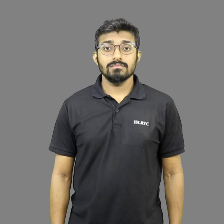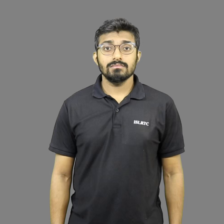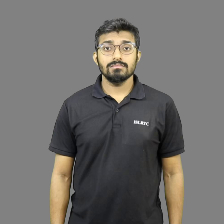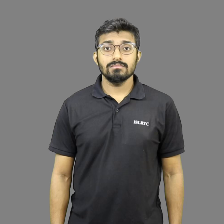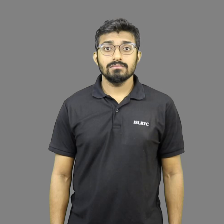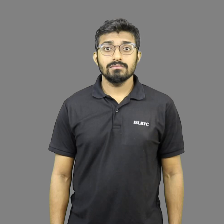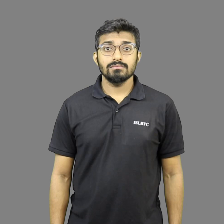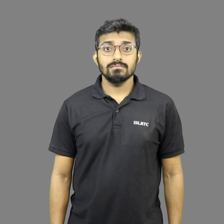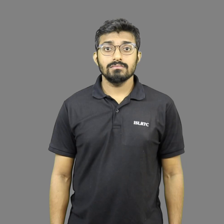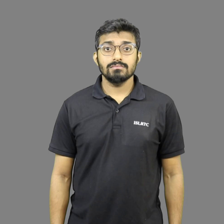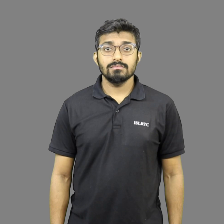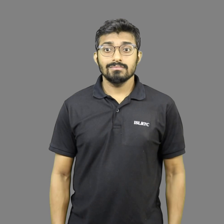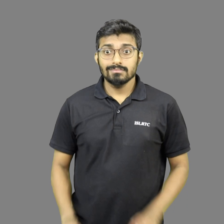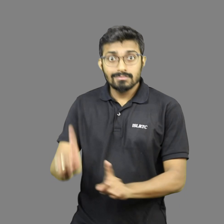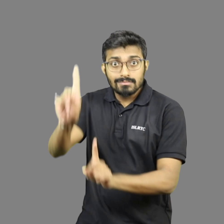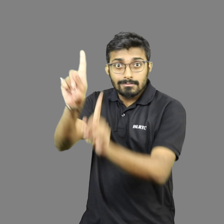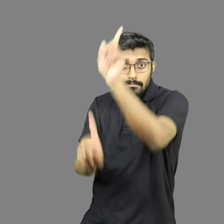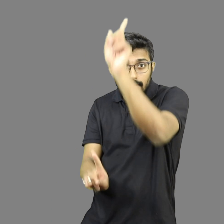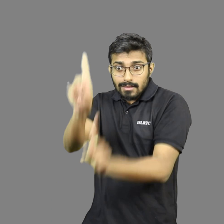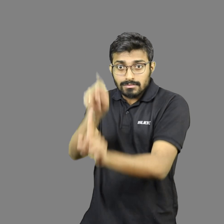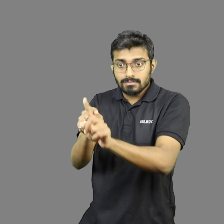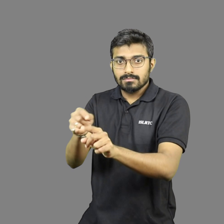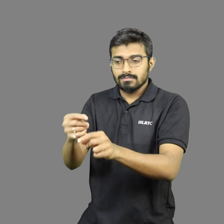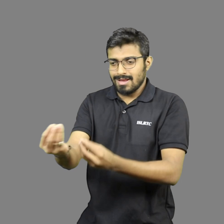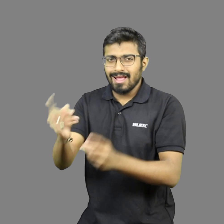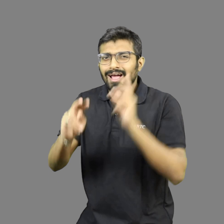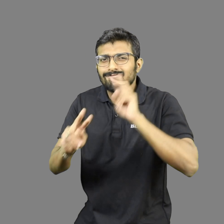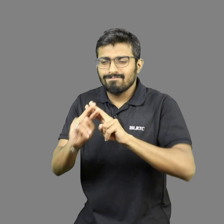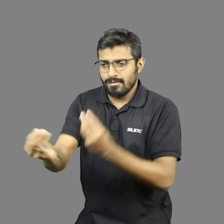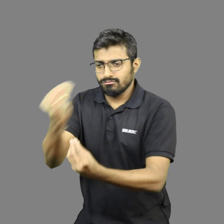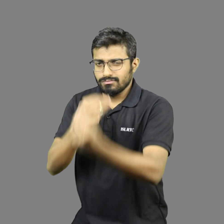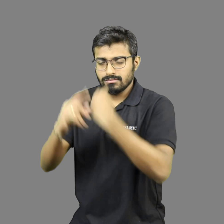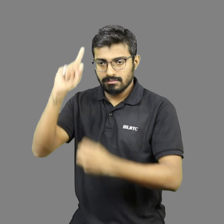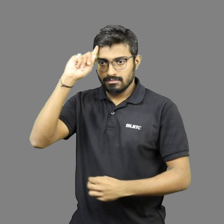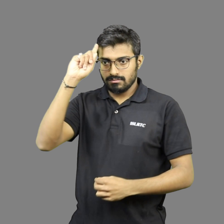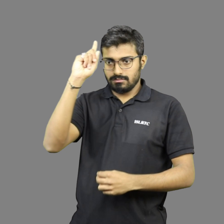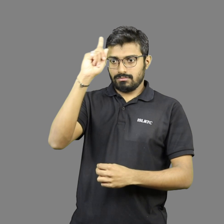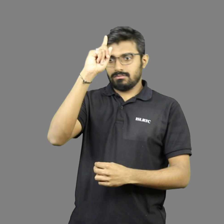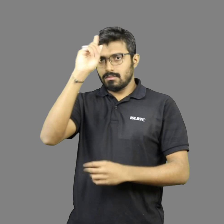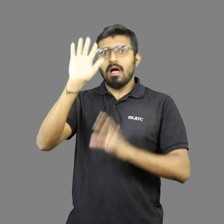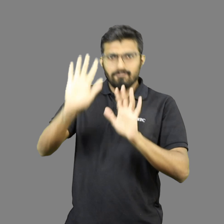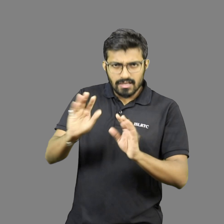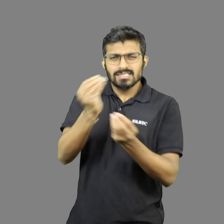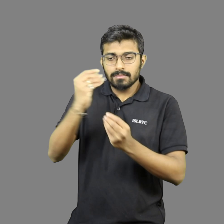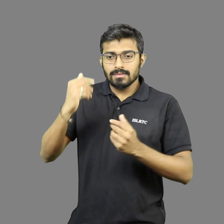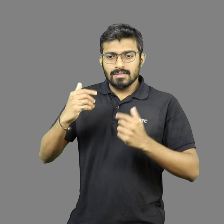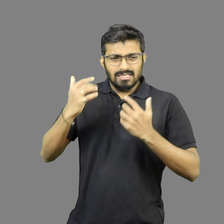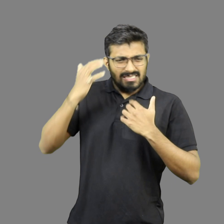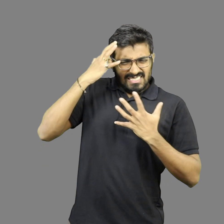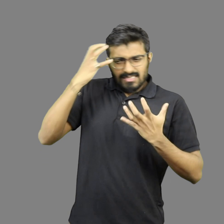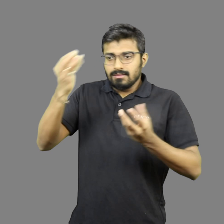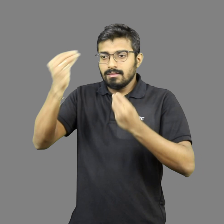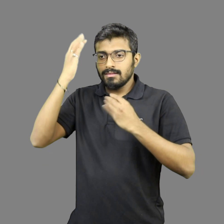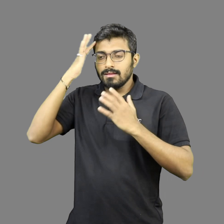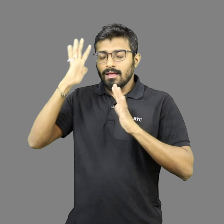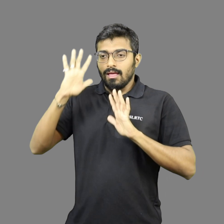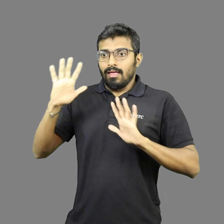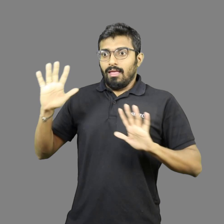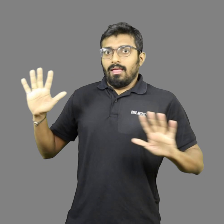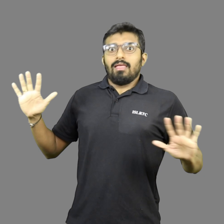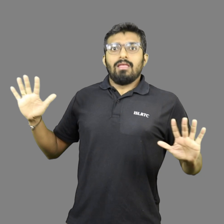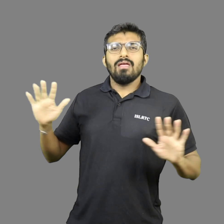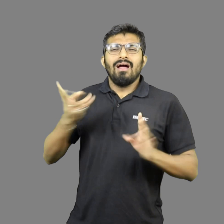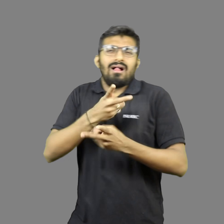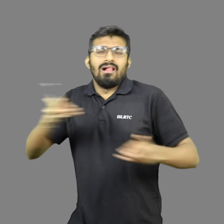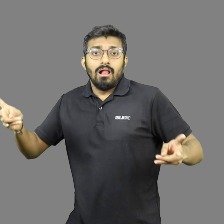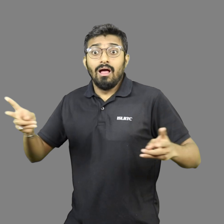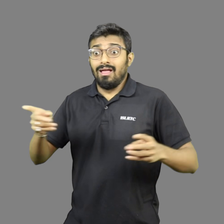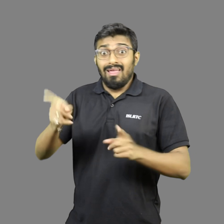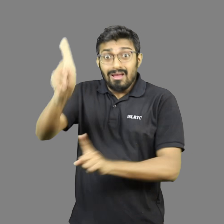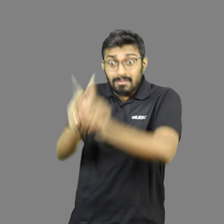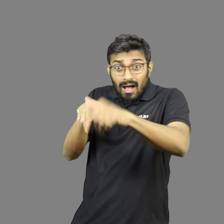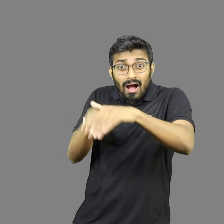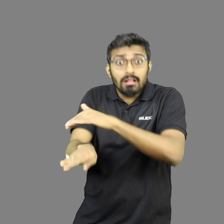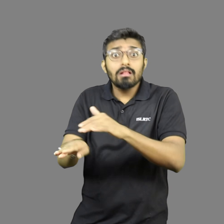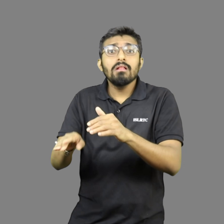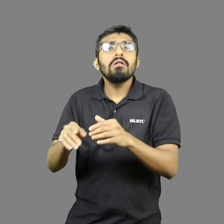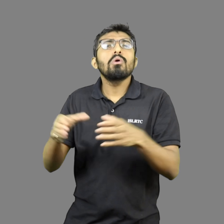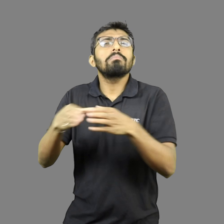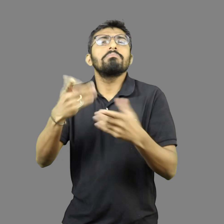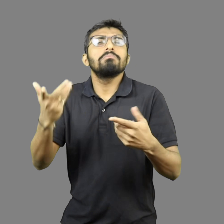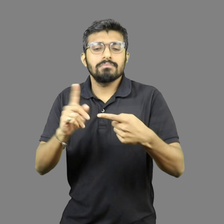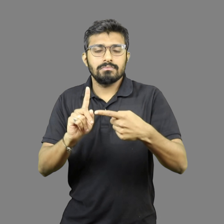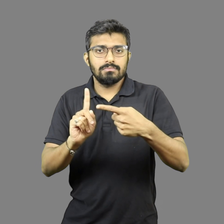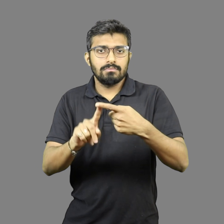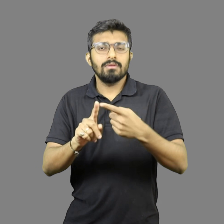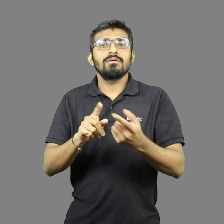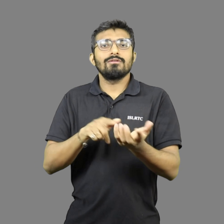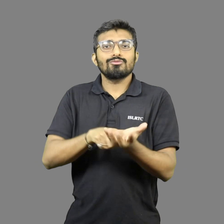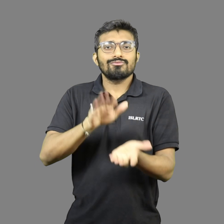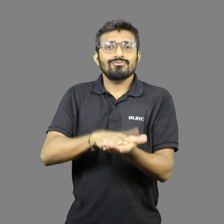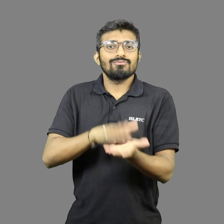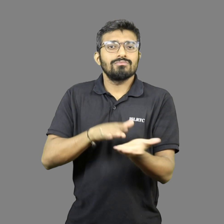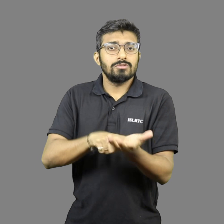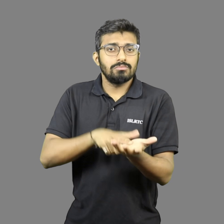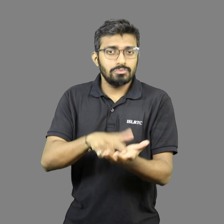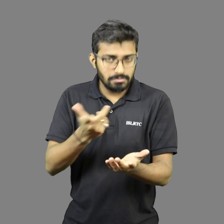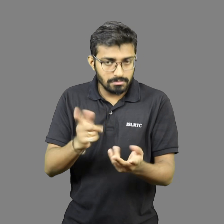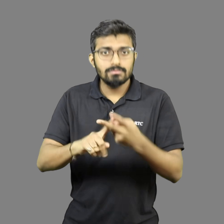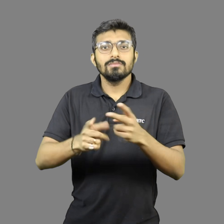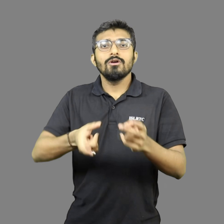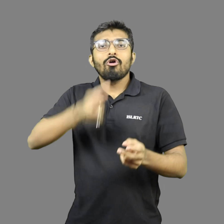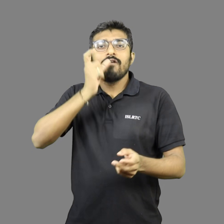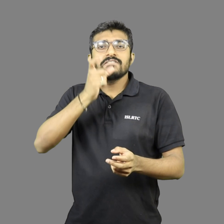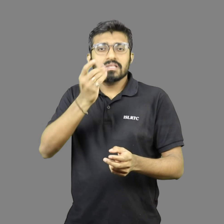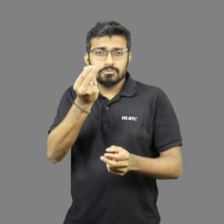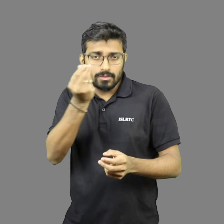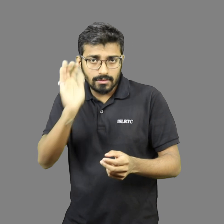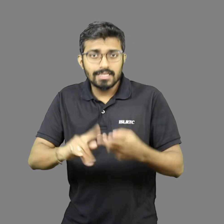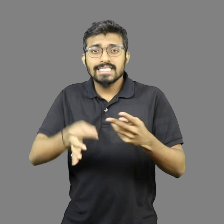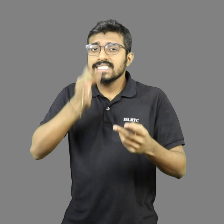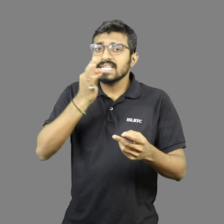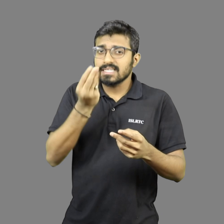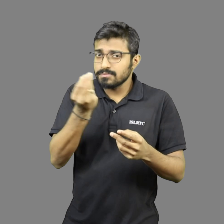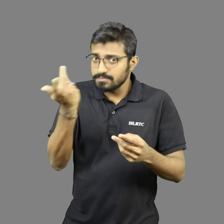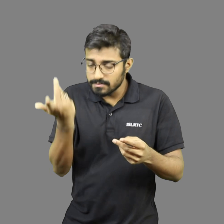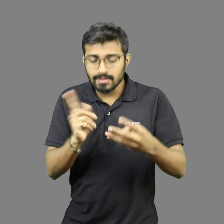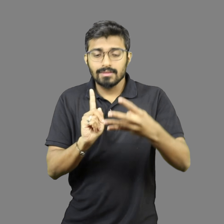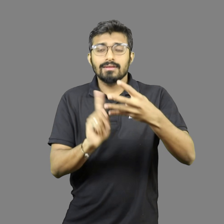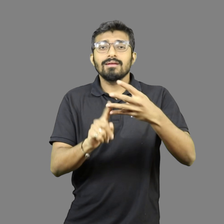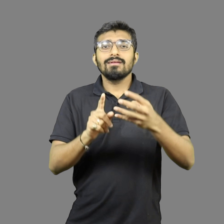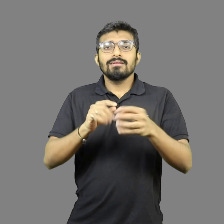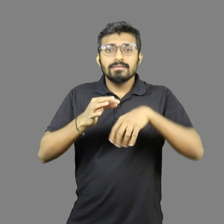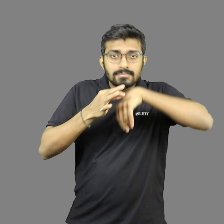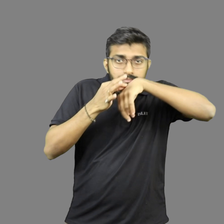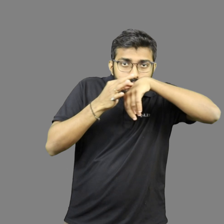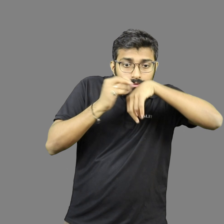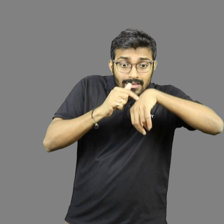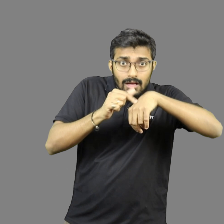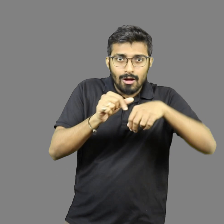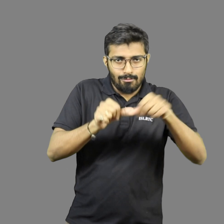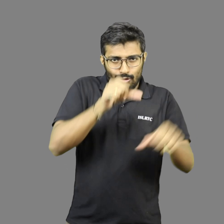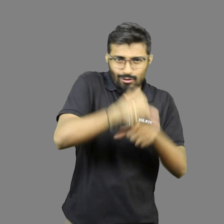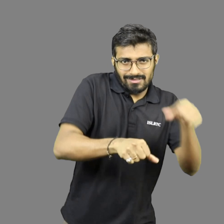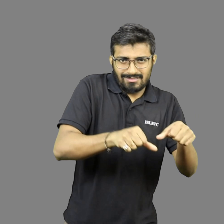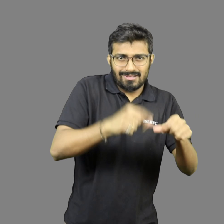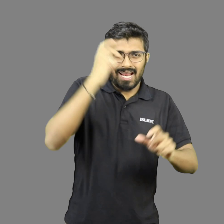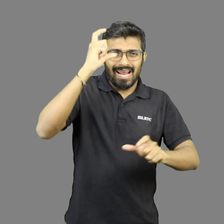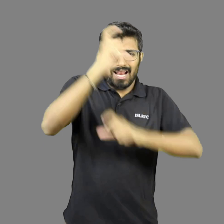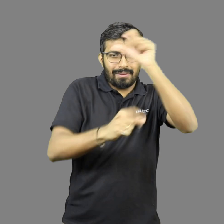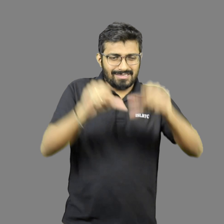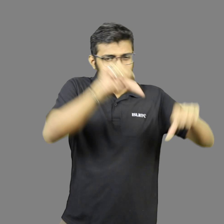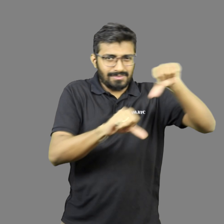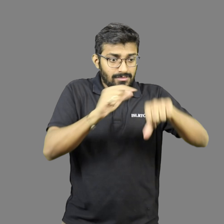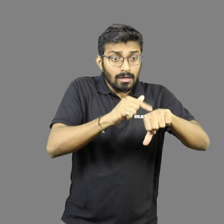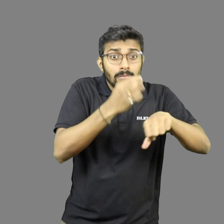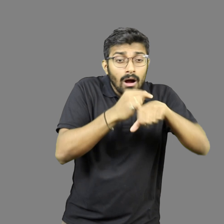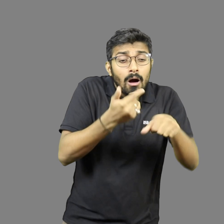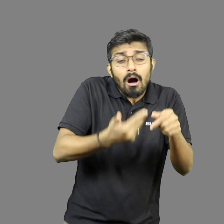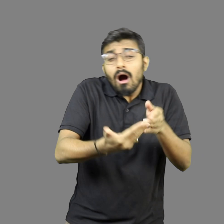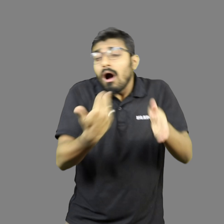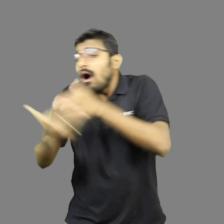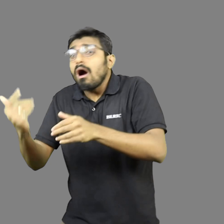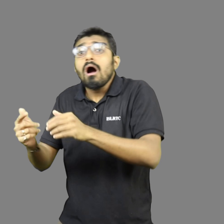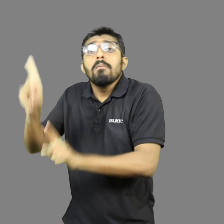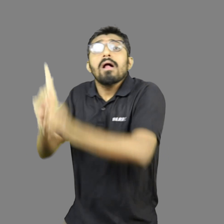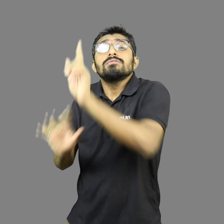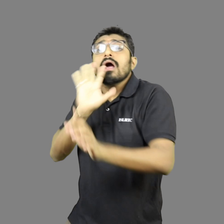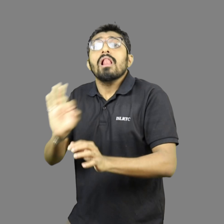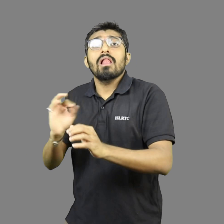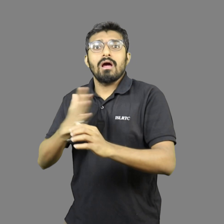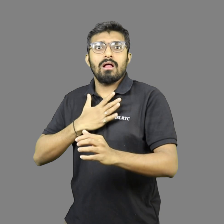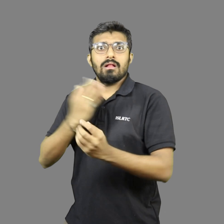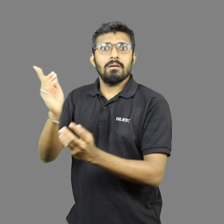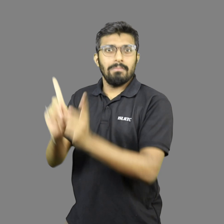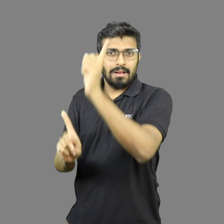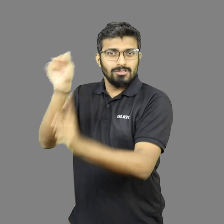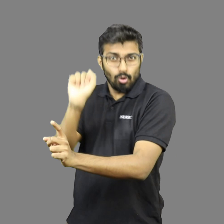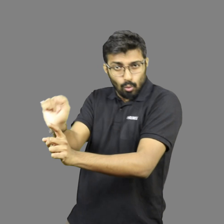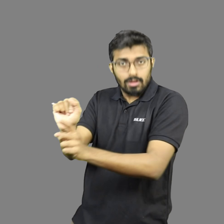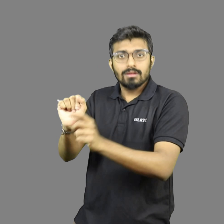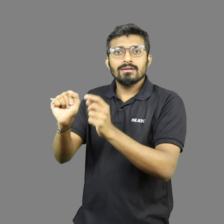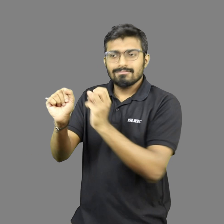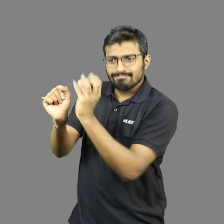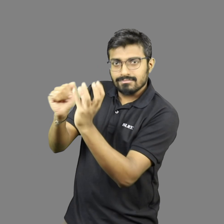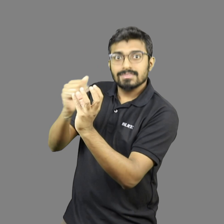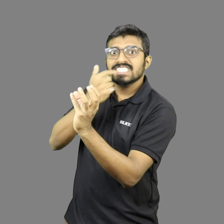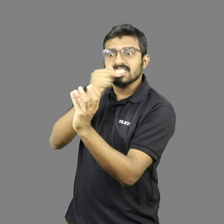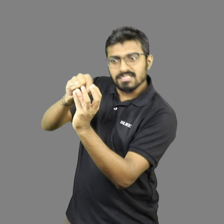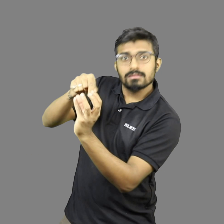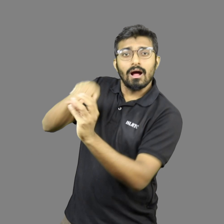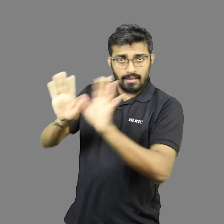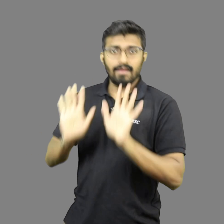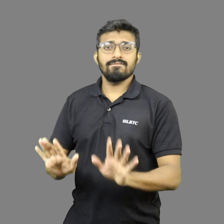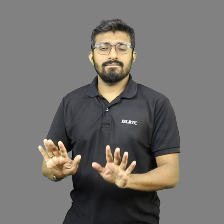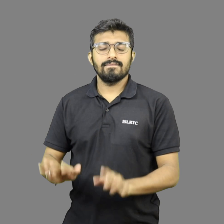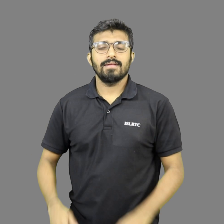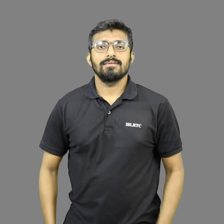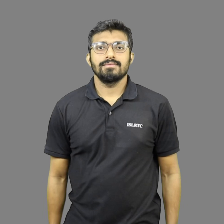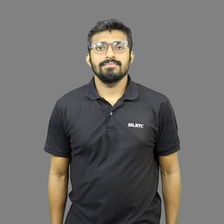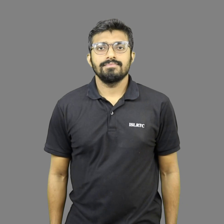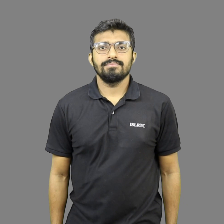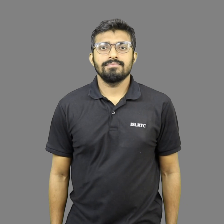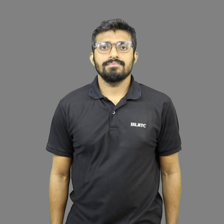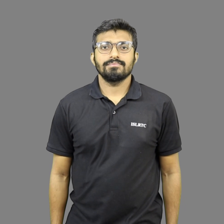Stimulant Crops